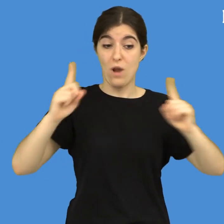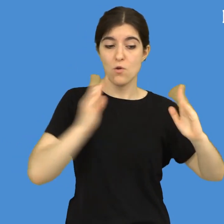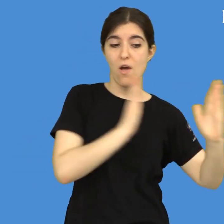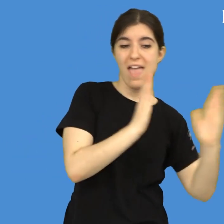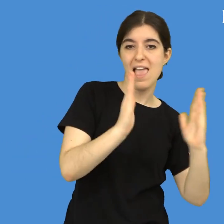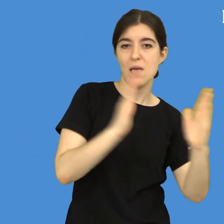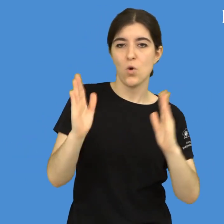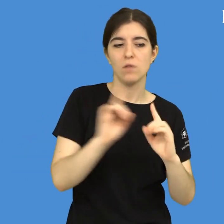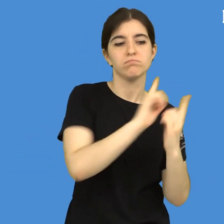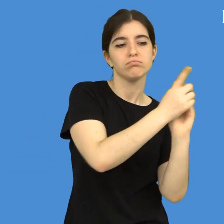época